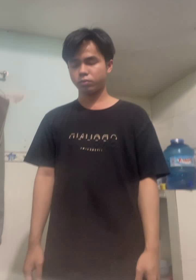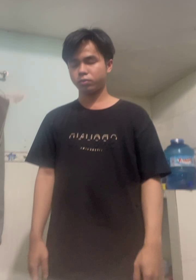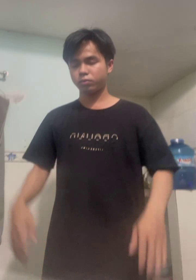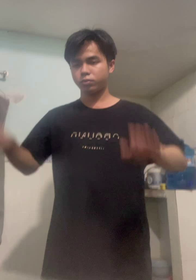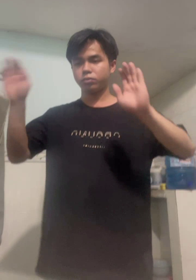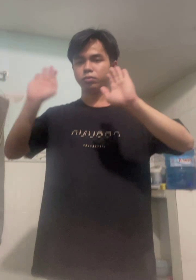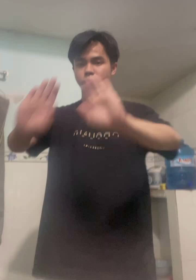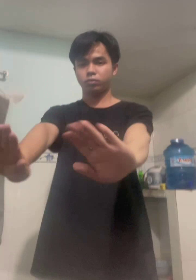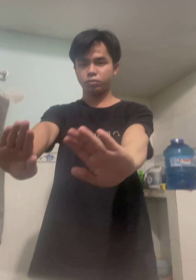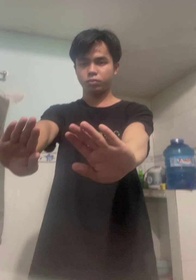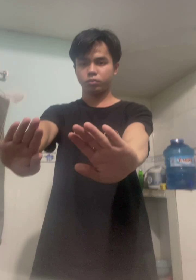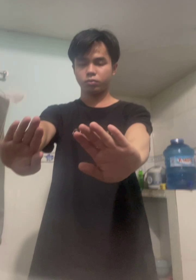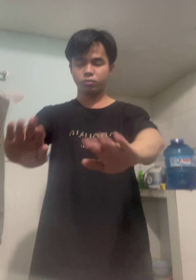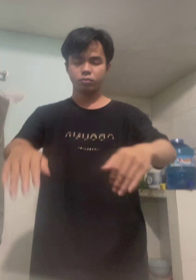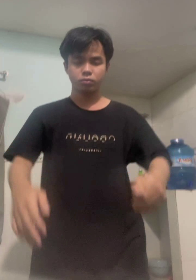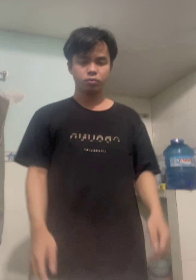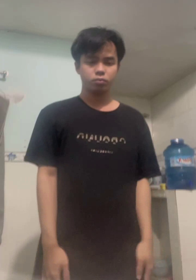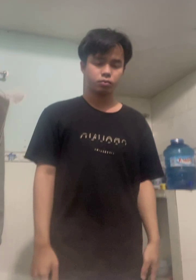dung lai